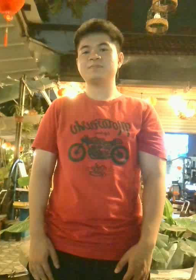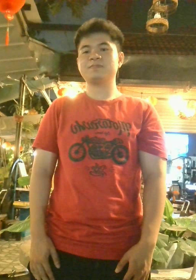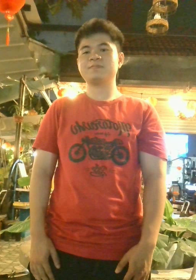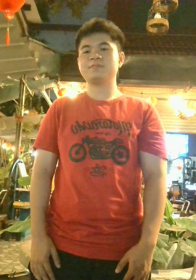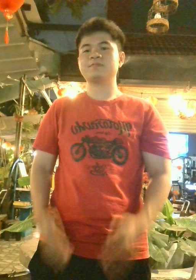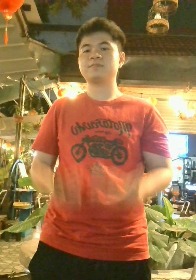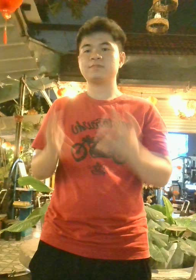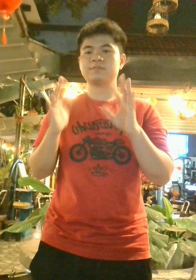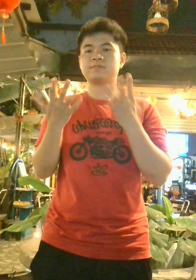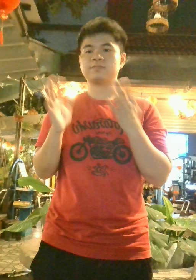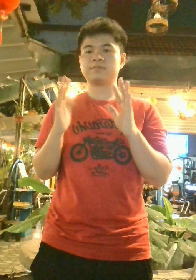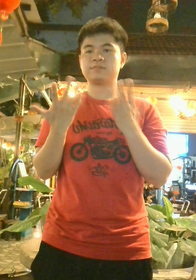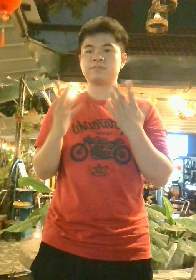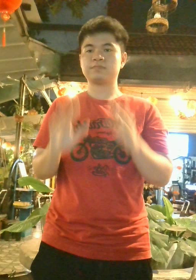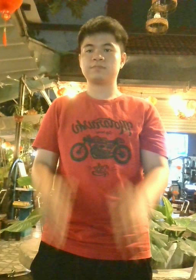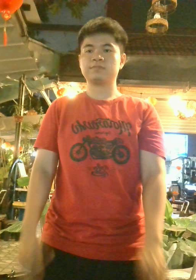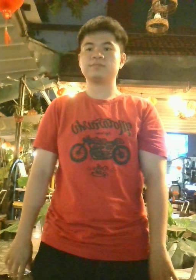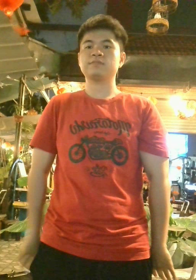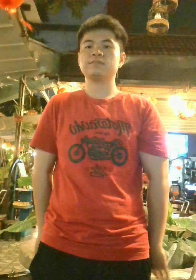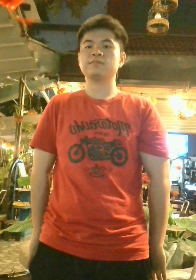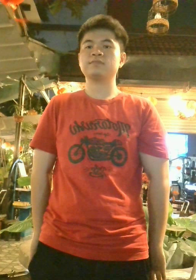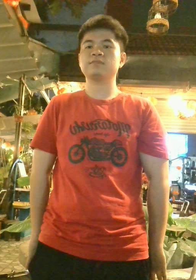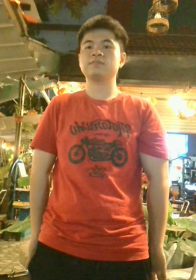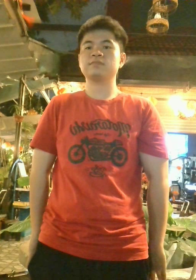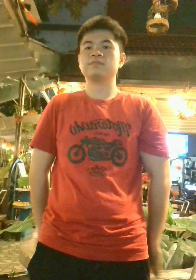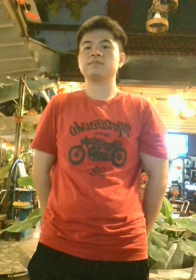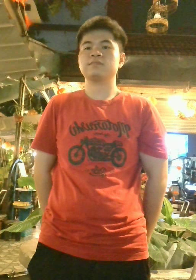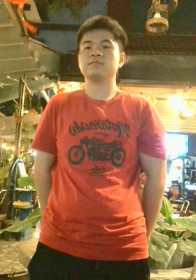vui mừng